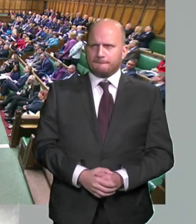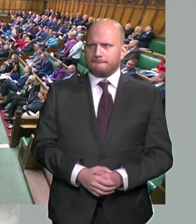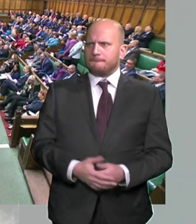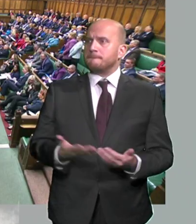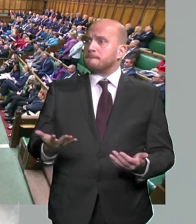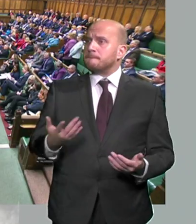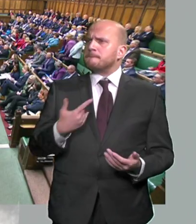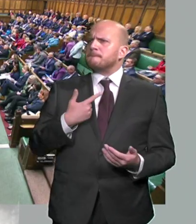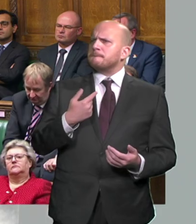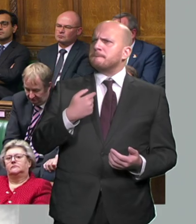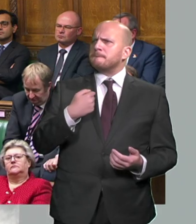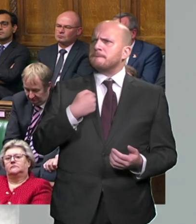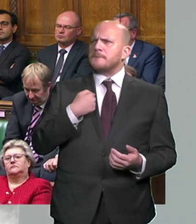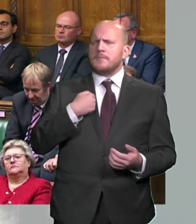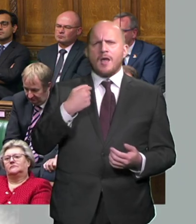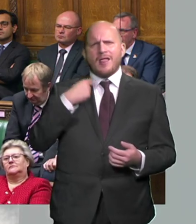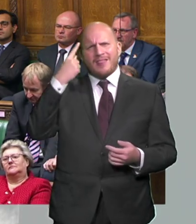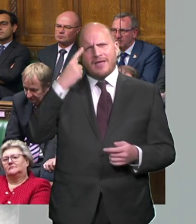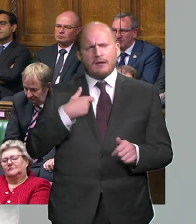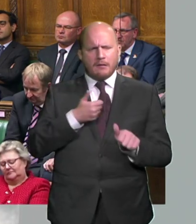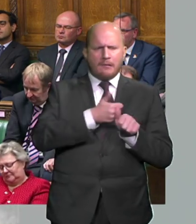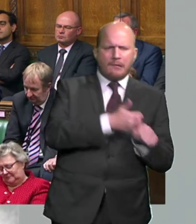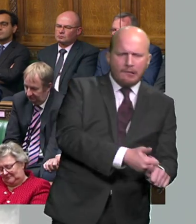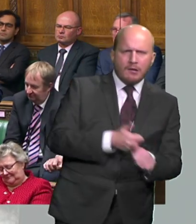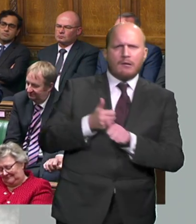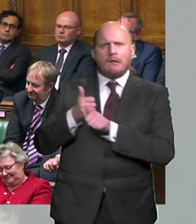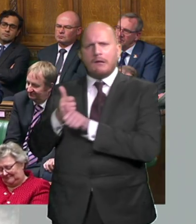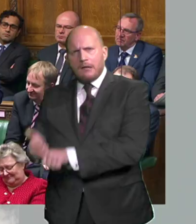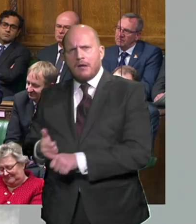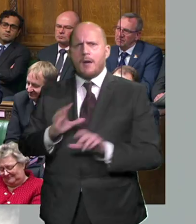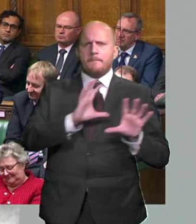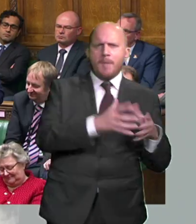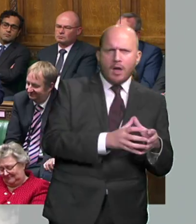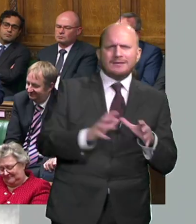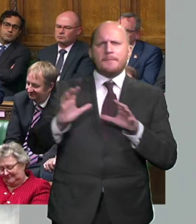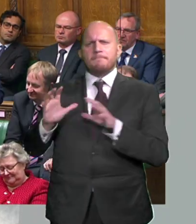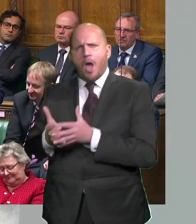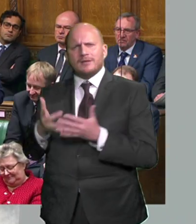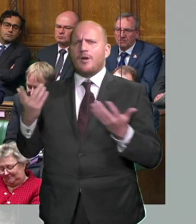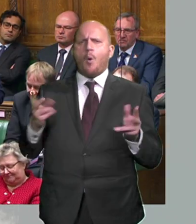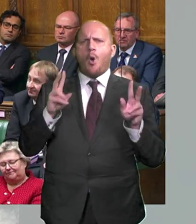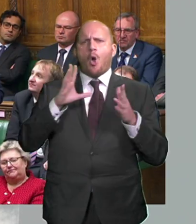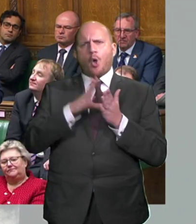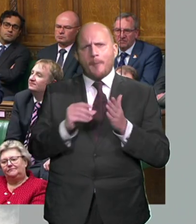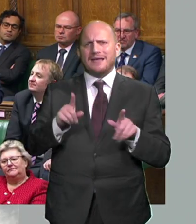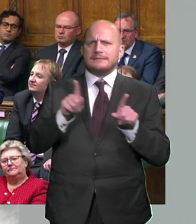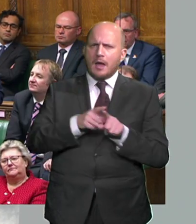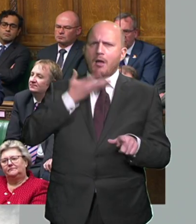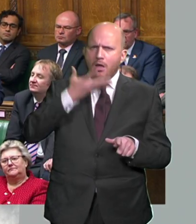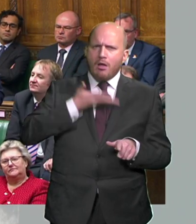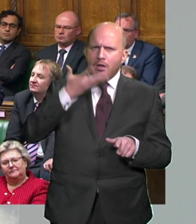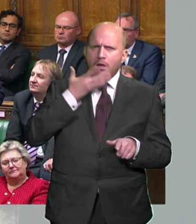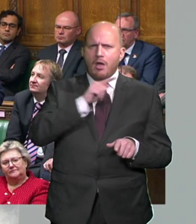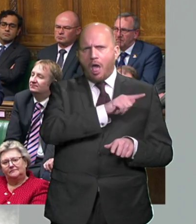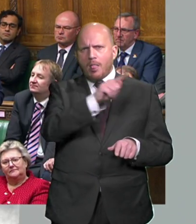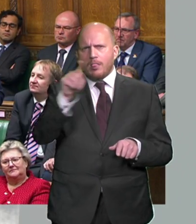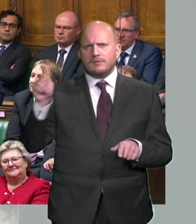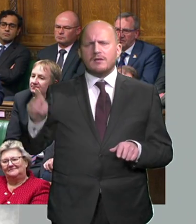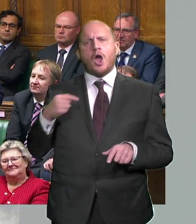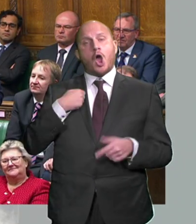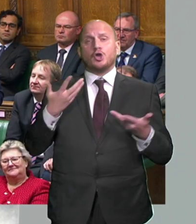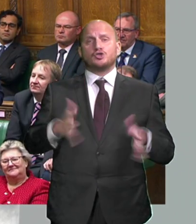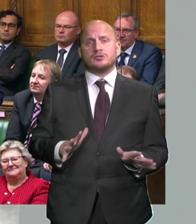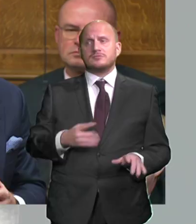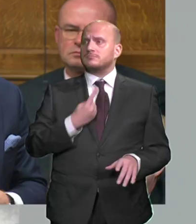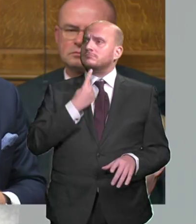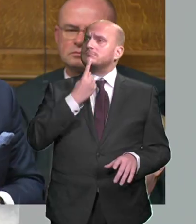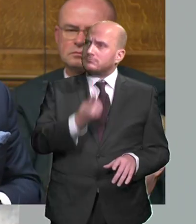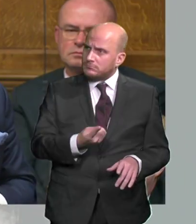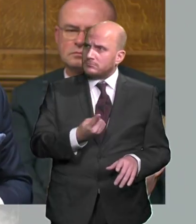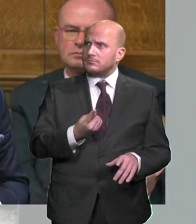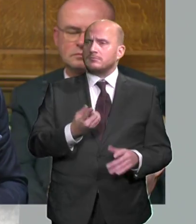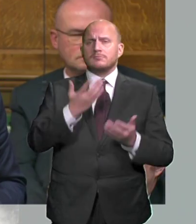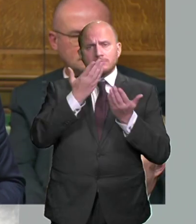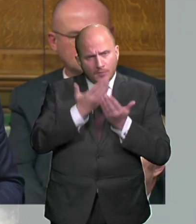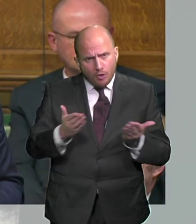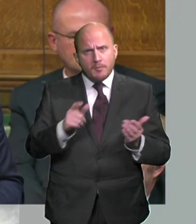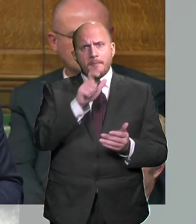I rise not to perpetuate partisanship nor parrot party lines, but merely to amplify the sentiments of the honourable Member for Salford and Eccles.